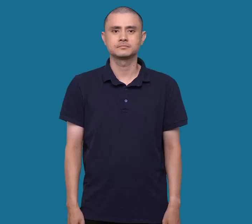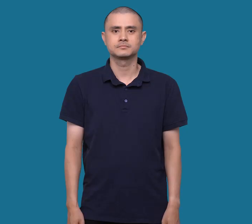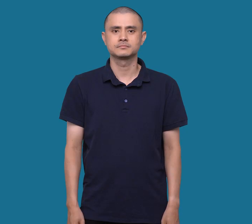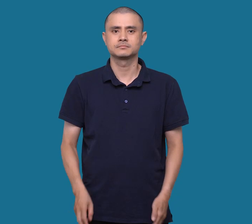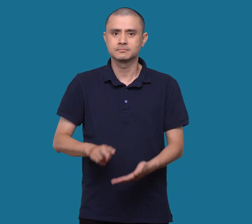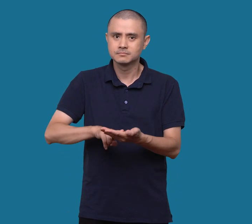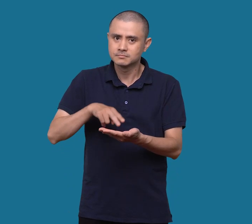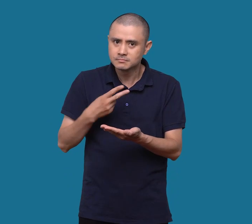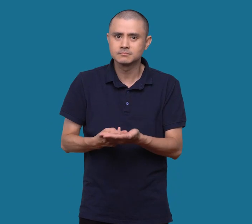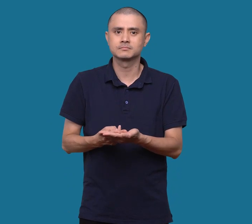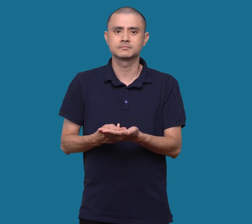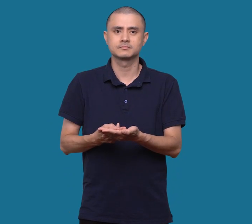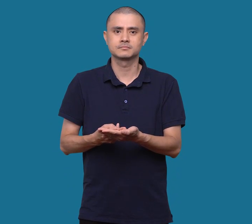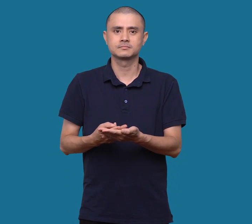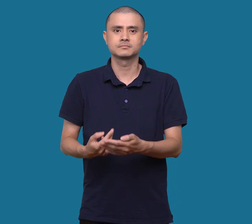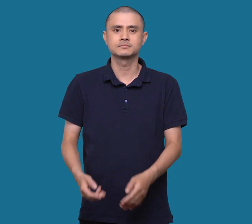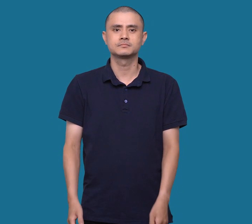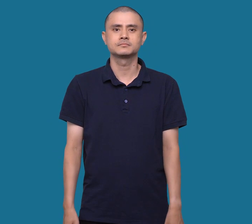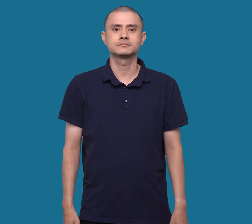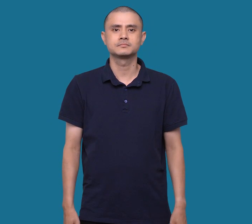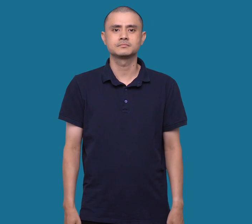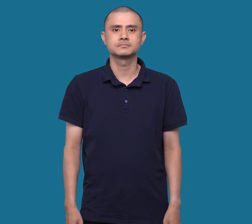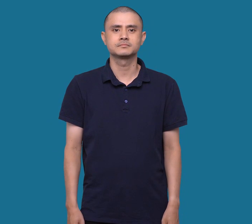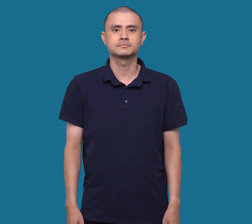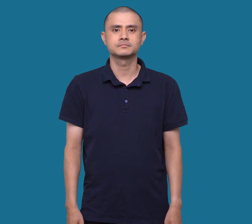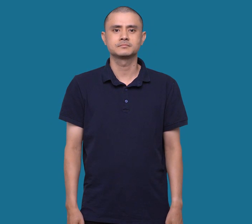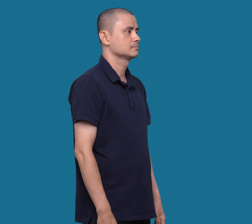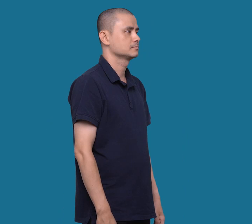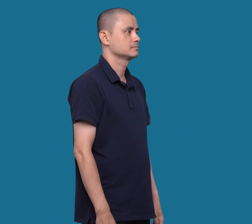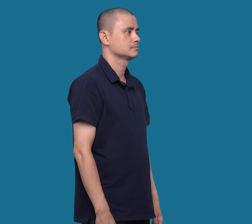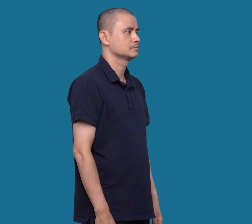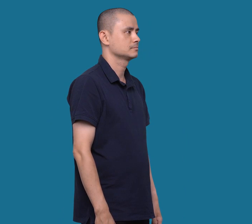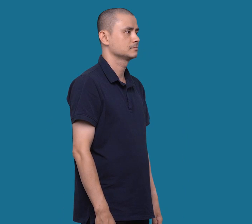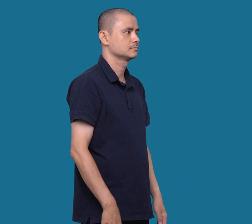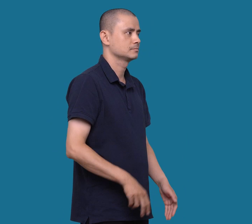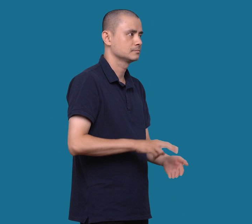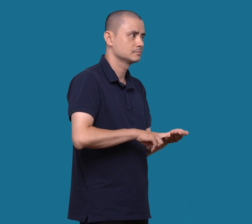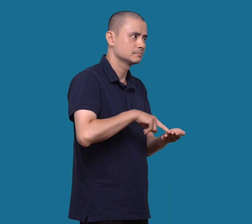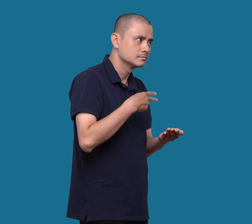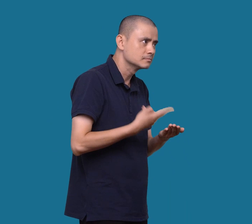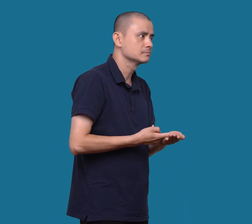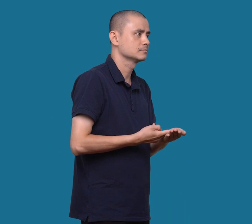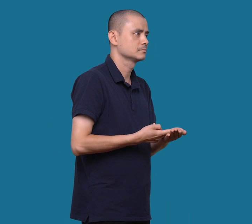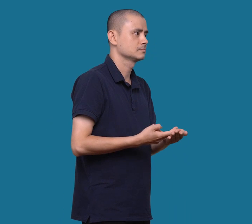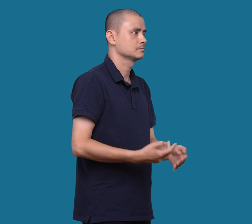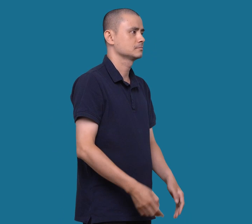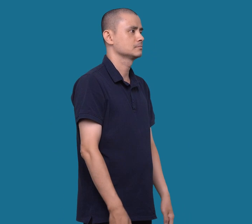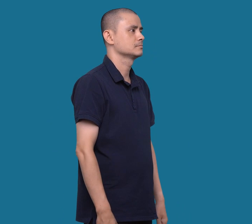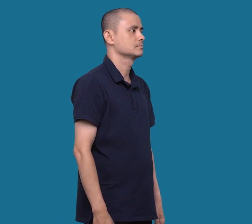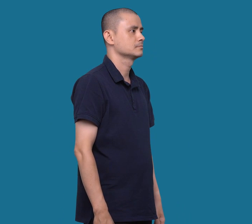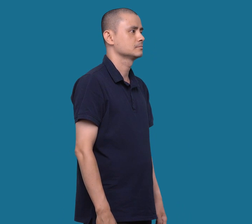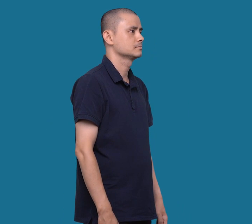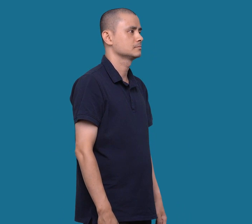suy ra (Toán học)